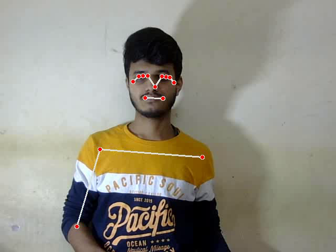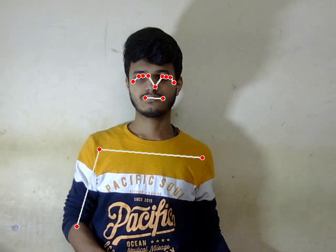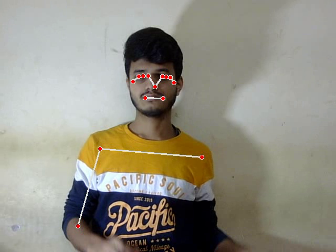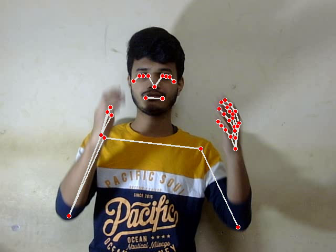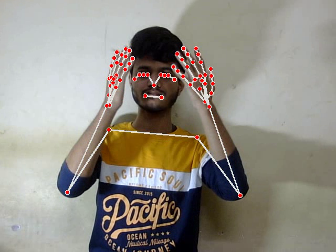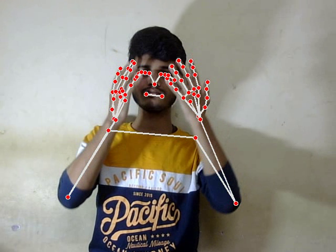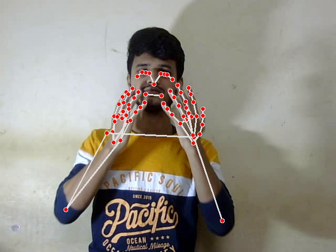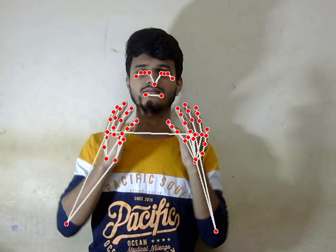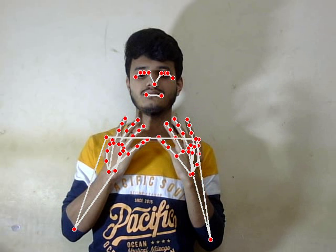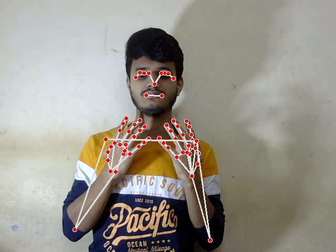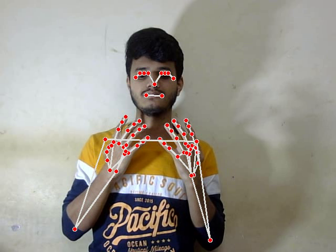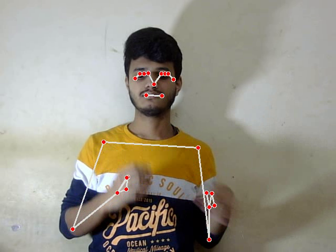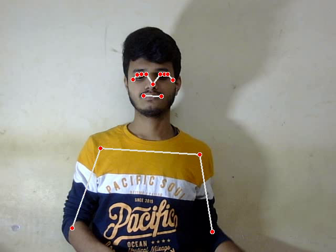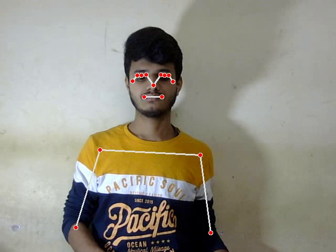sad